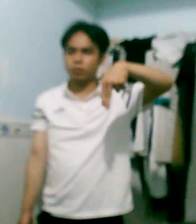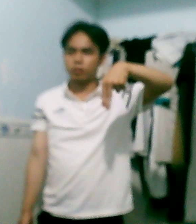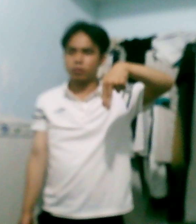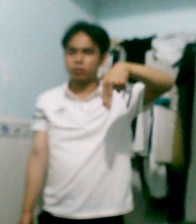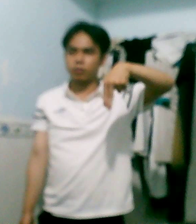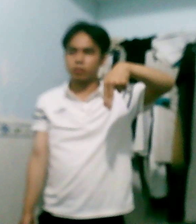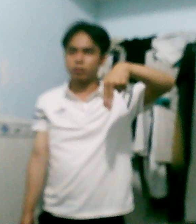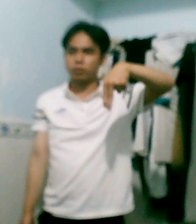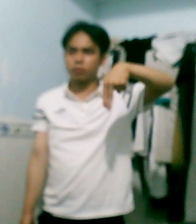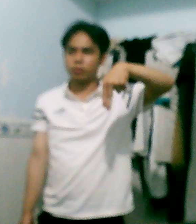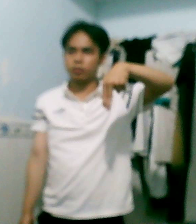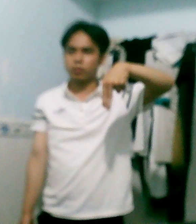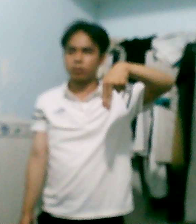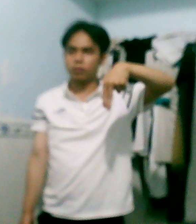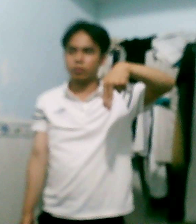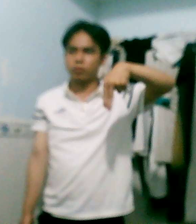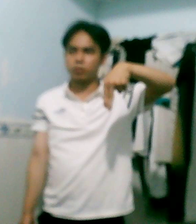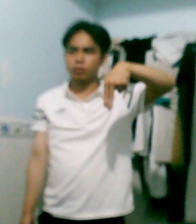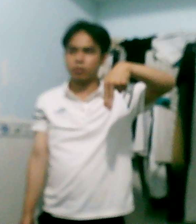n